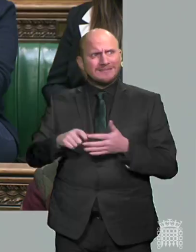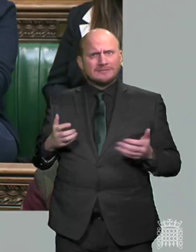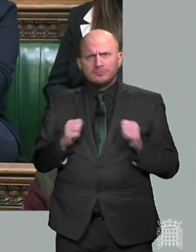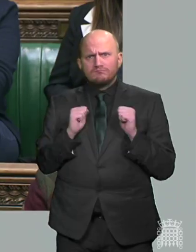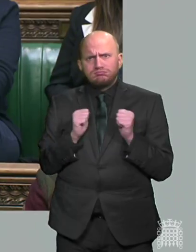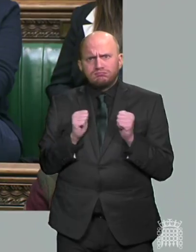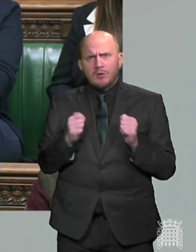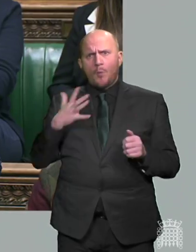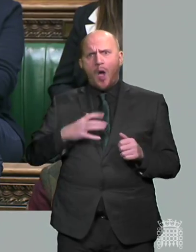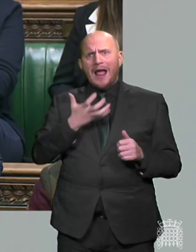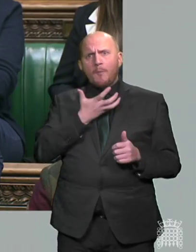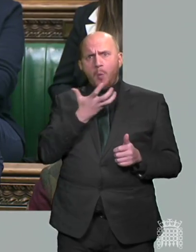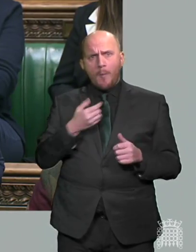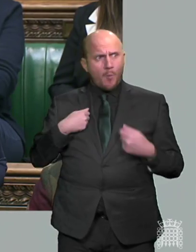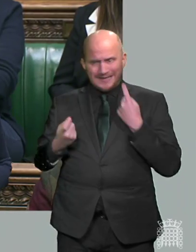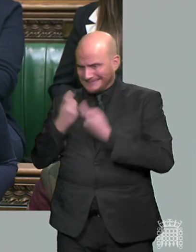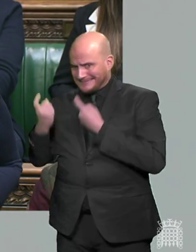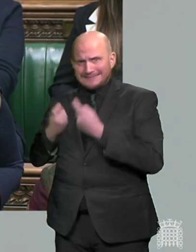office trying to keep warm as we try to find them emergency accommodation.